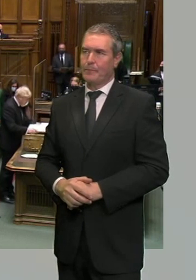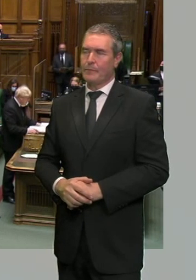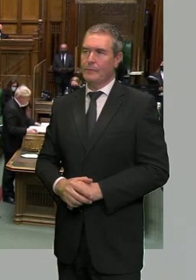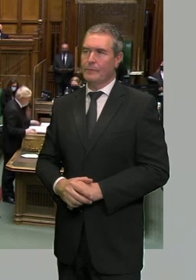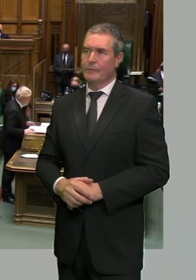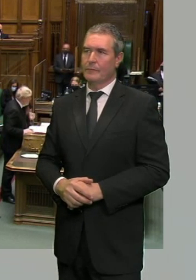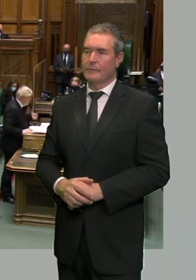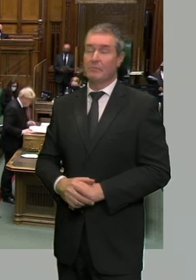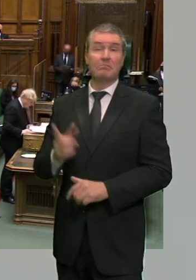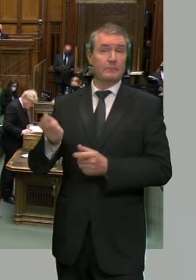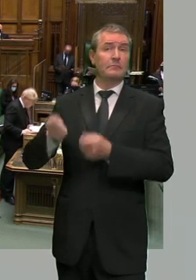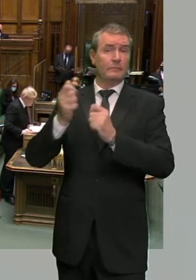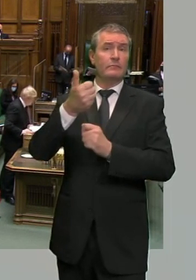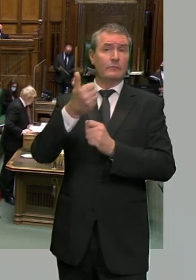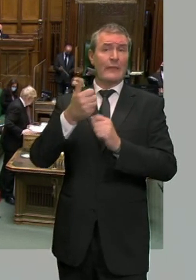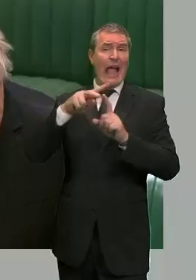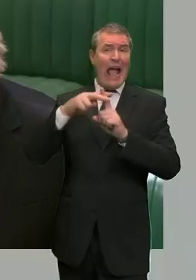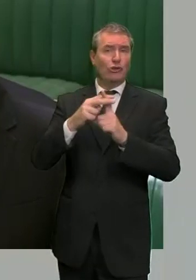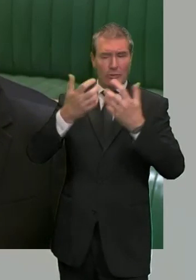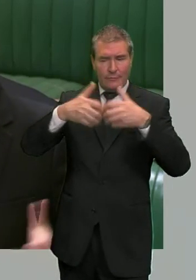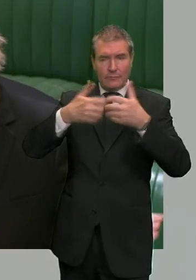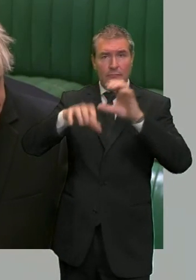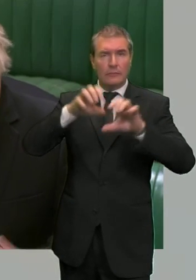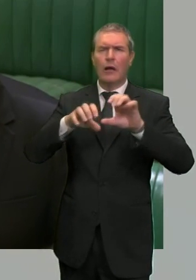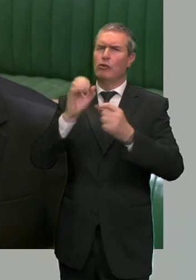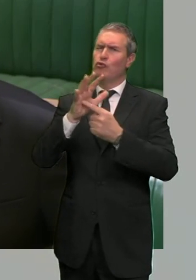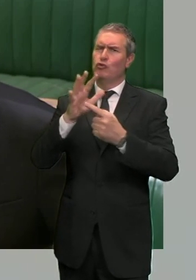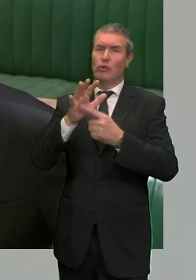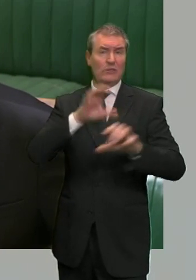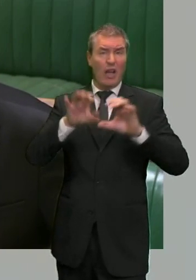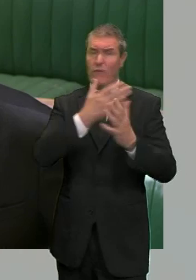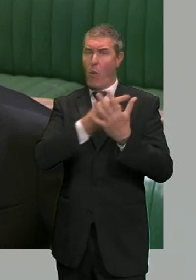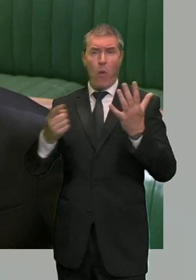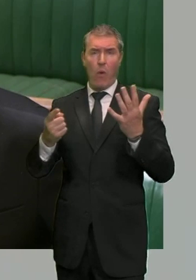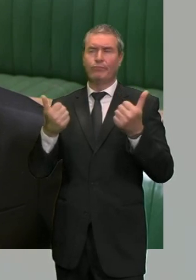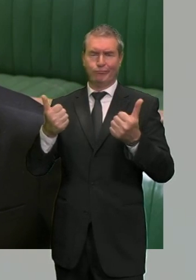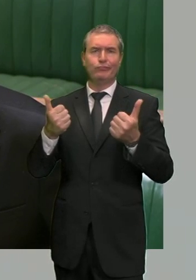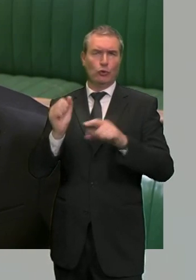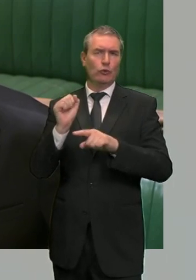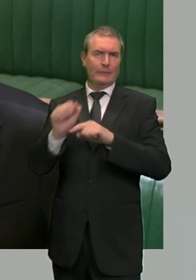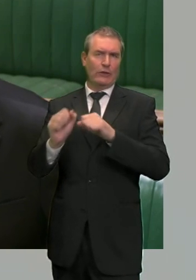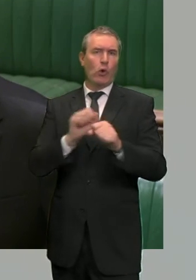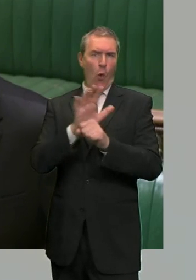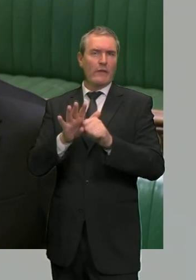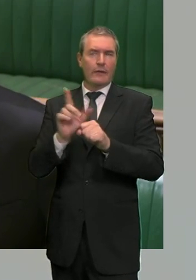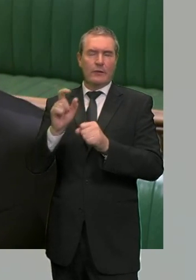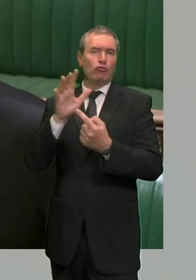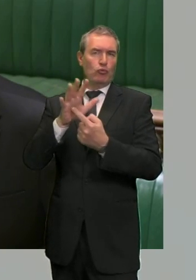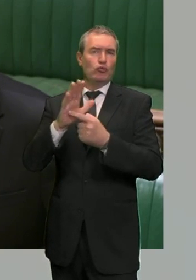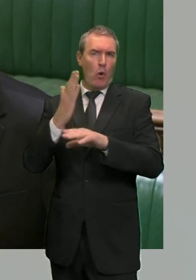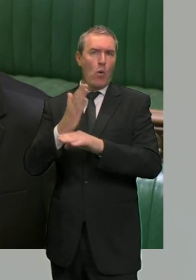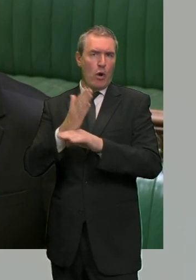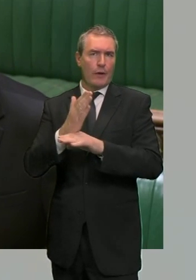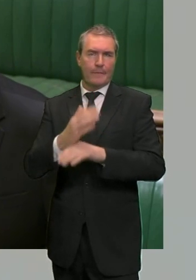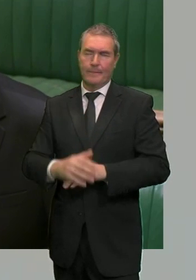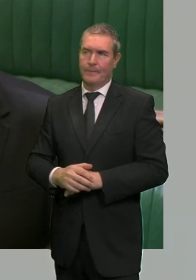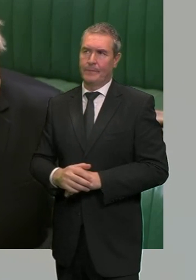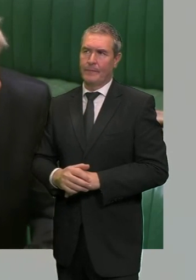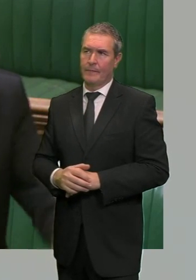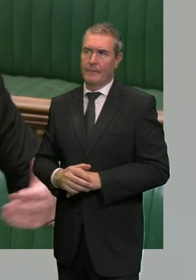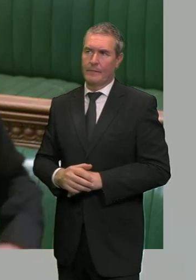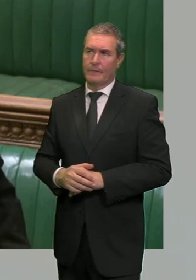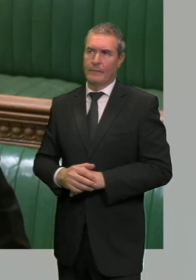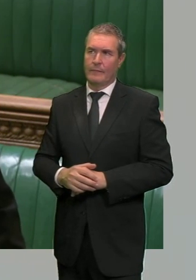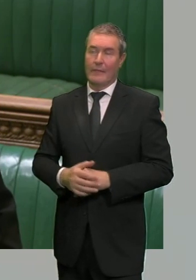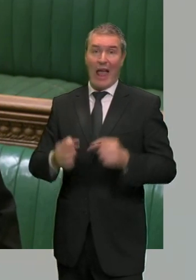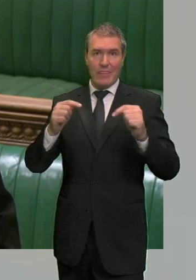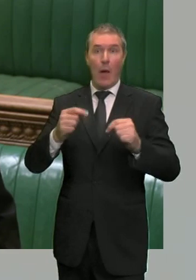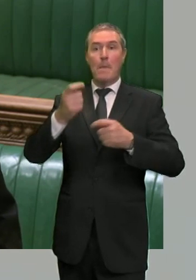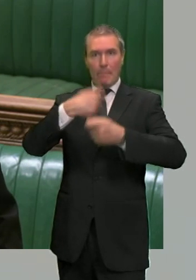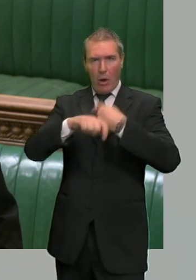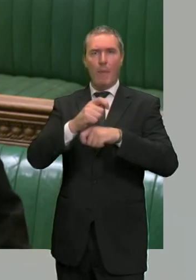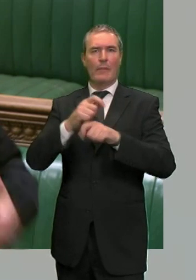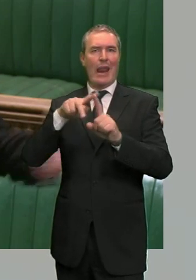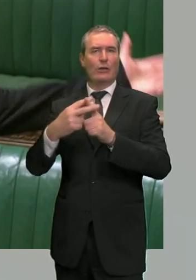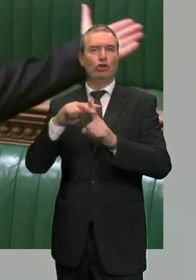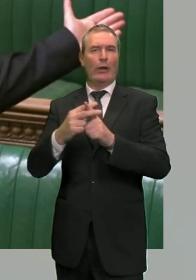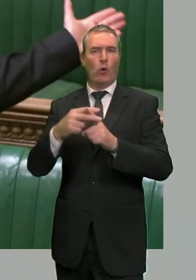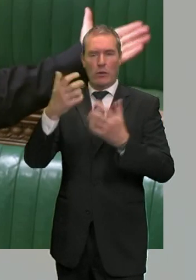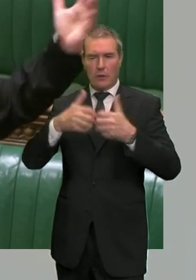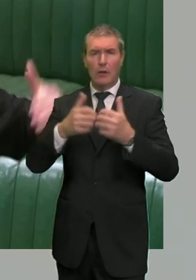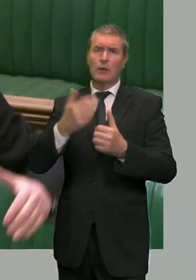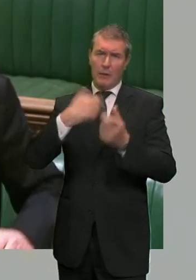Engineers and scientists of all kinds have been crucial in the fight against covid, and this is the moment to become an engineer or work towards being an engineer.